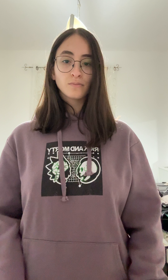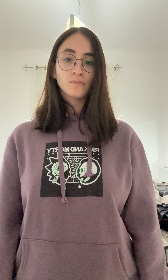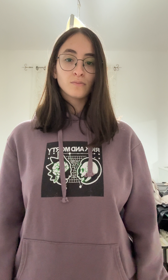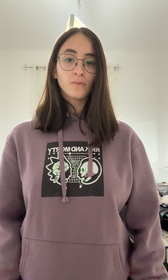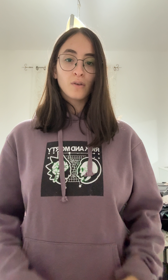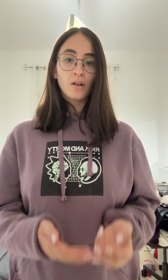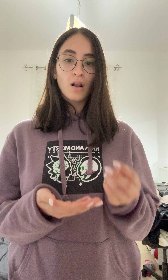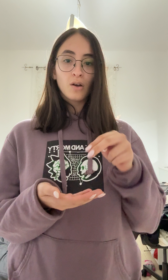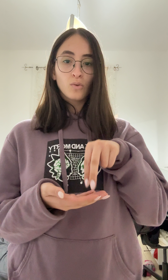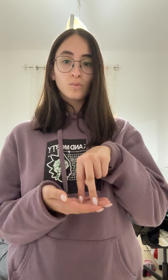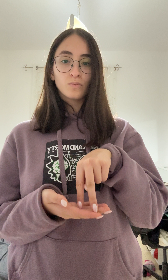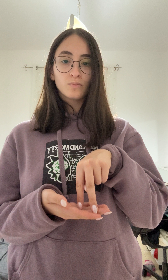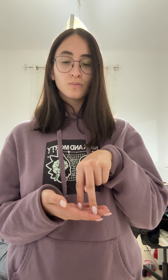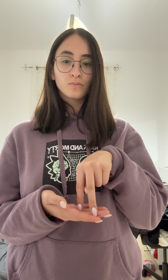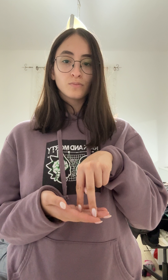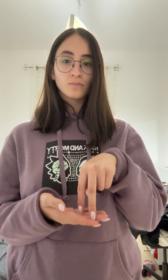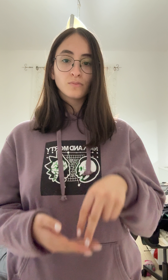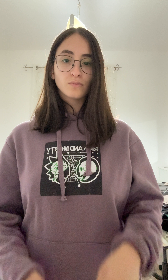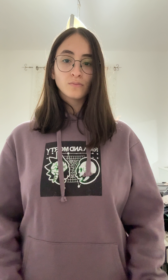לקום